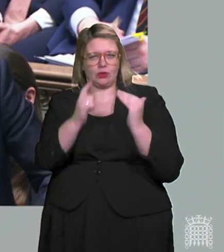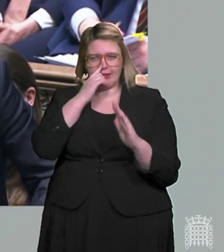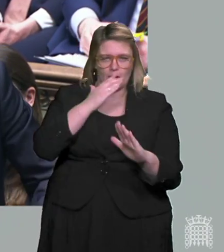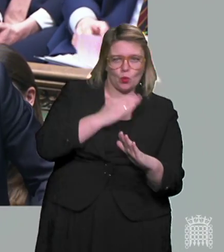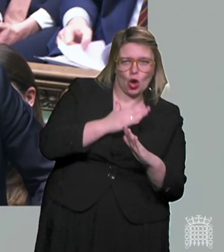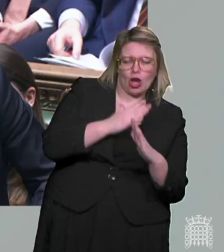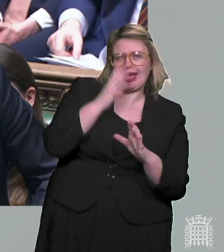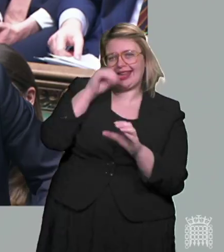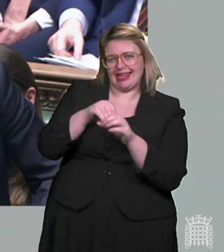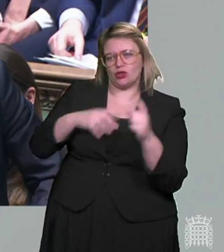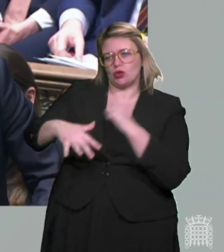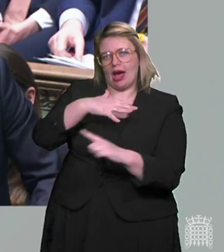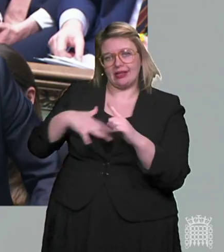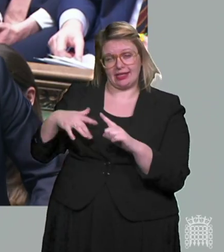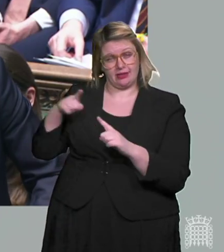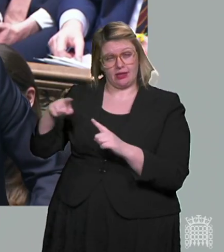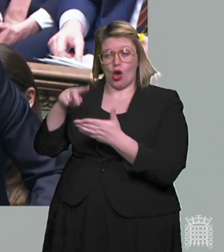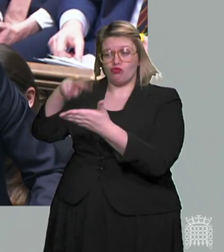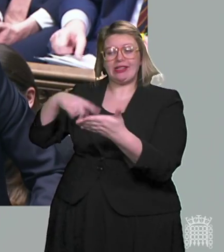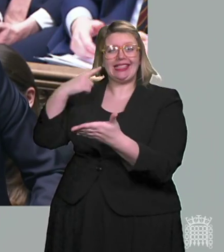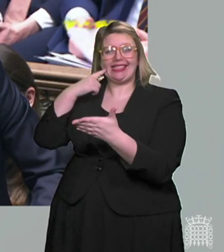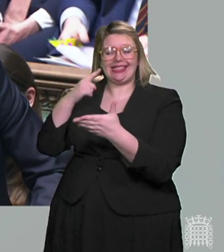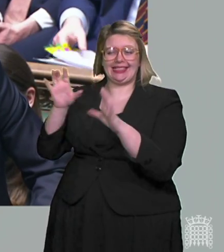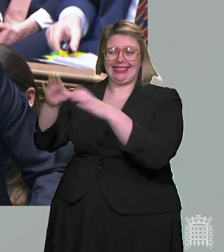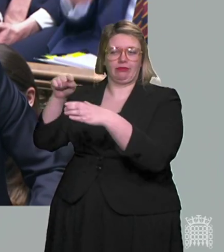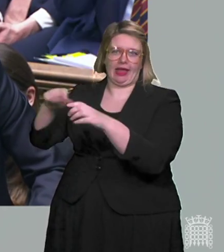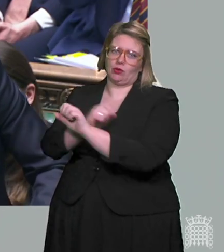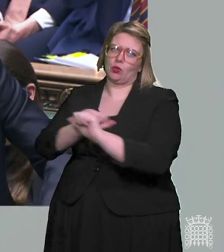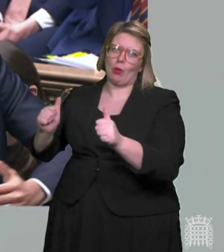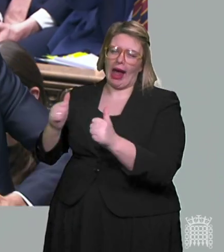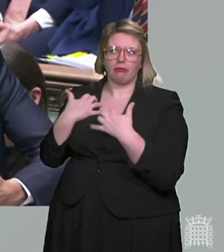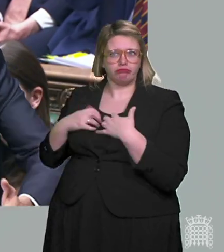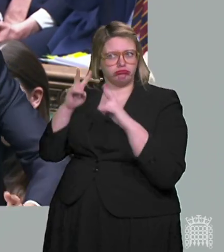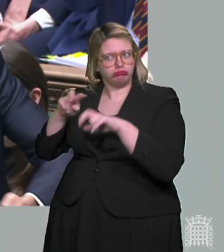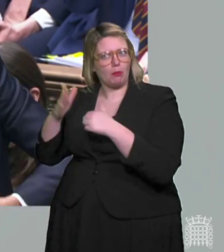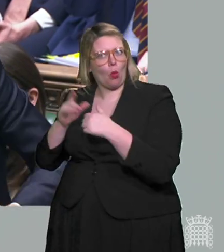I am happy to praise Read Easy for the work that it does, and I look forward to learning more about it.